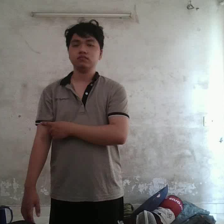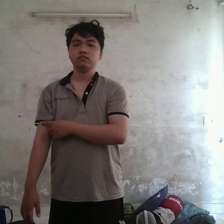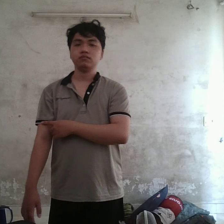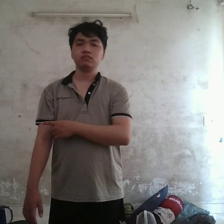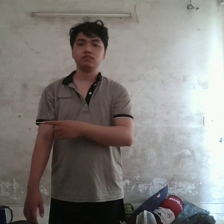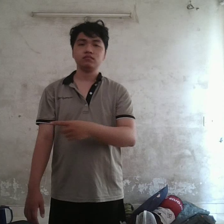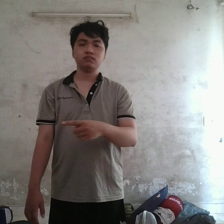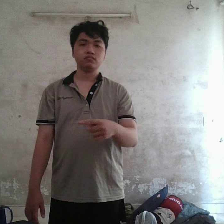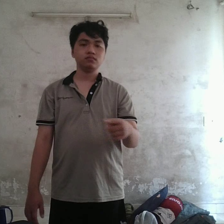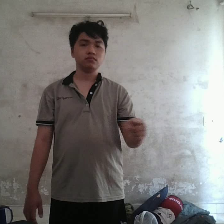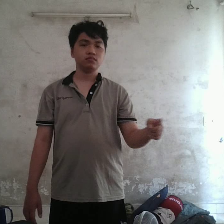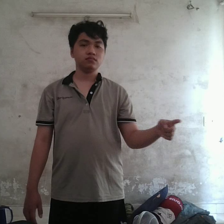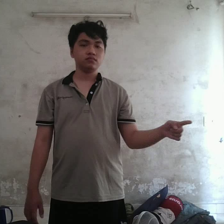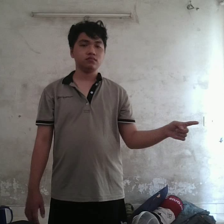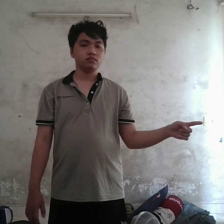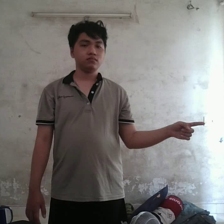cac ban